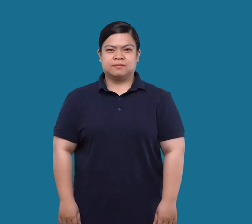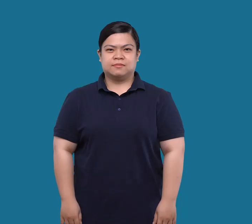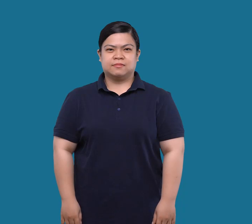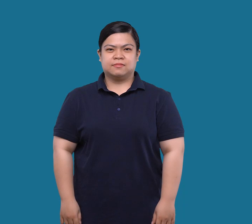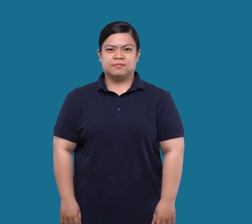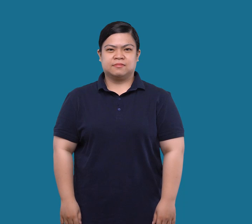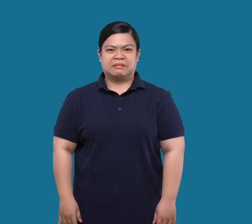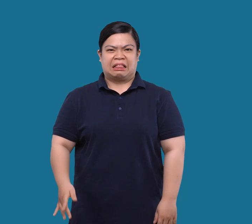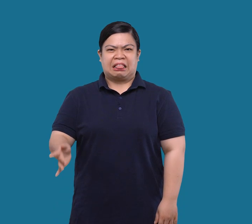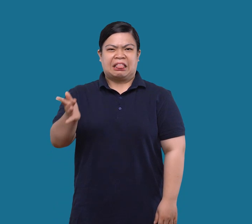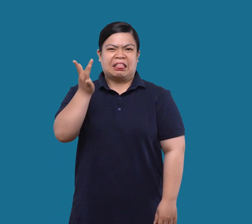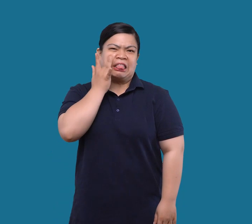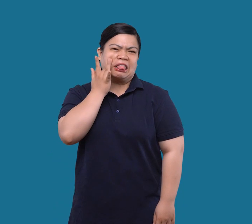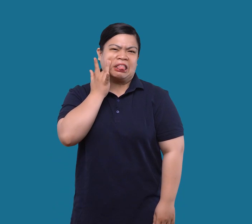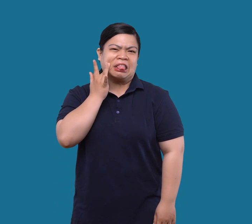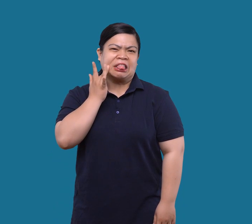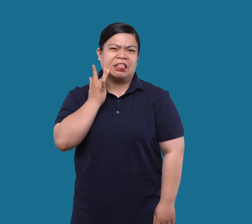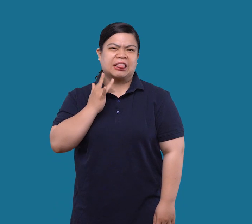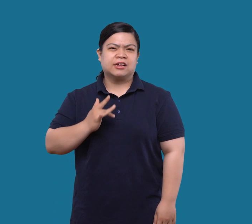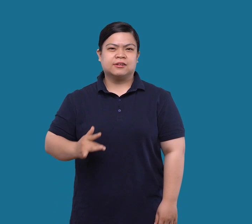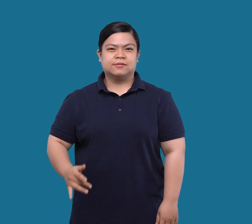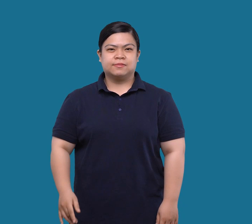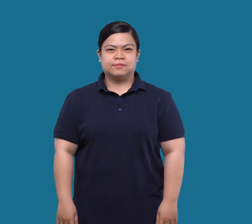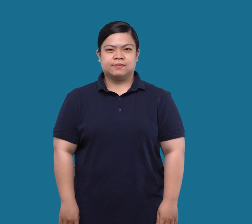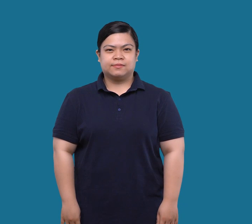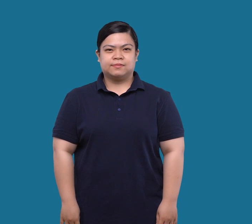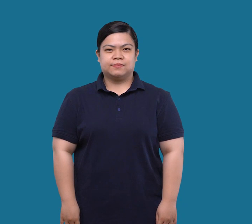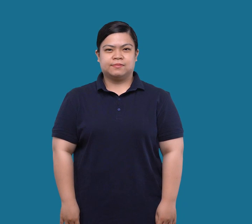lấm lem